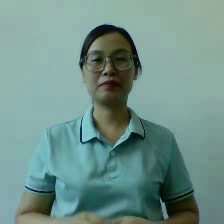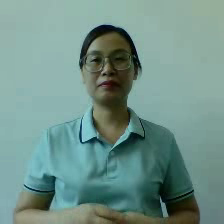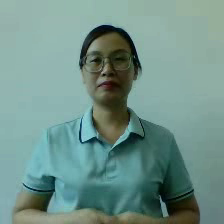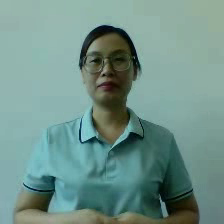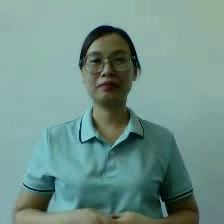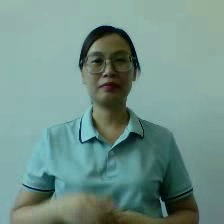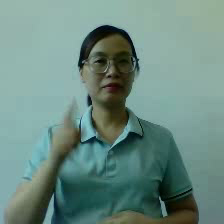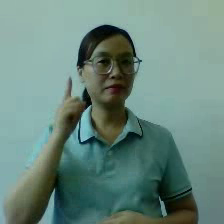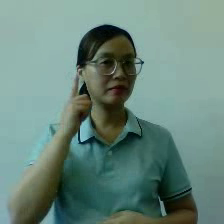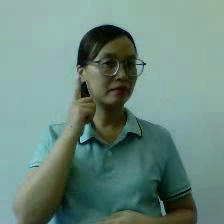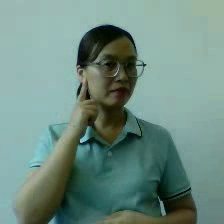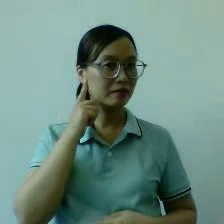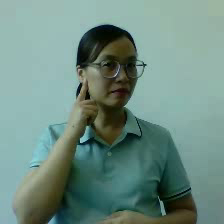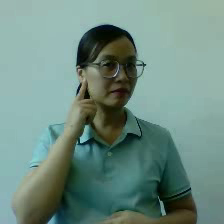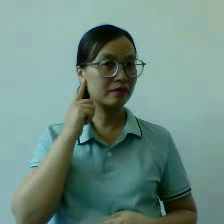Nghe